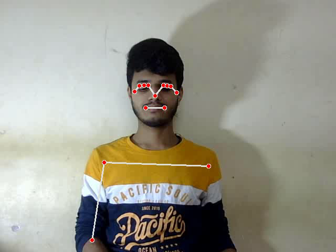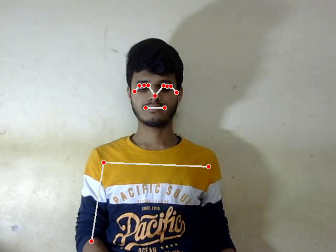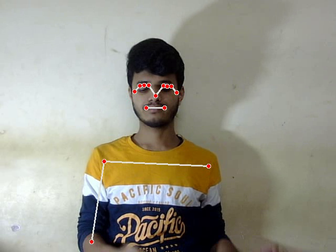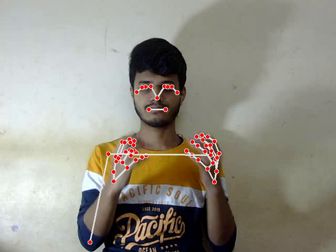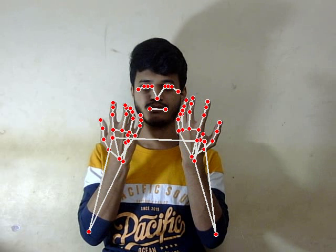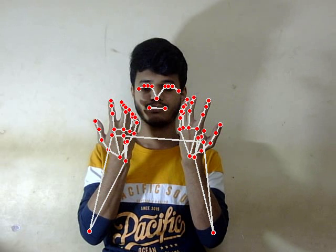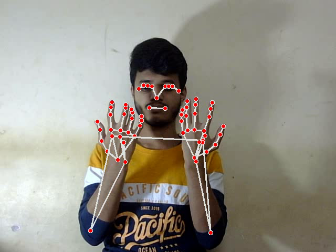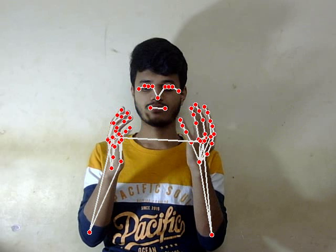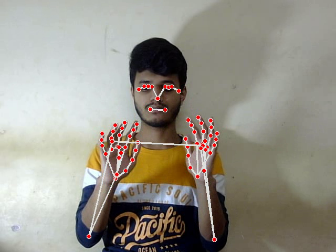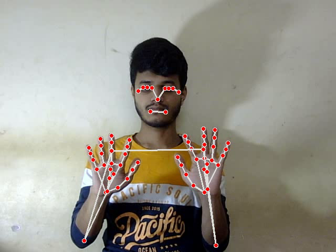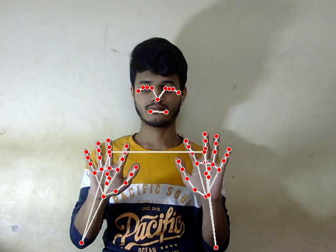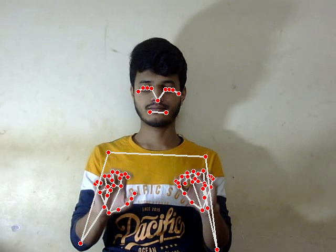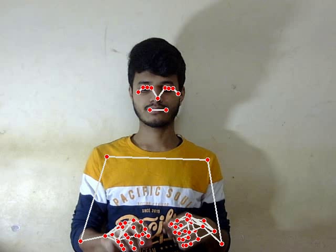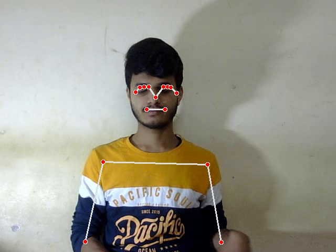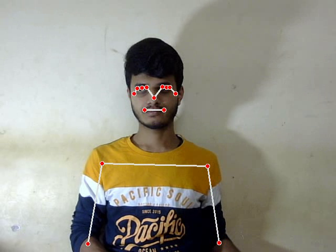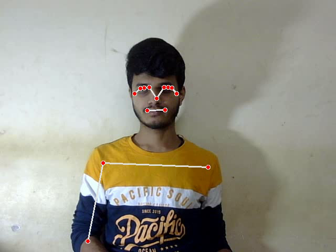finish